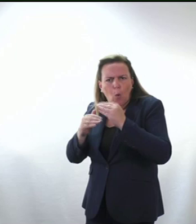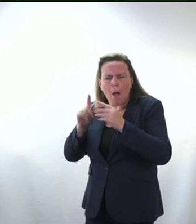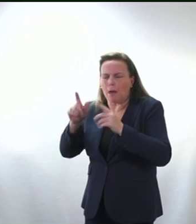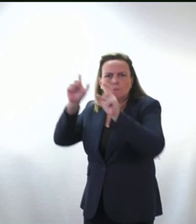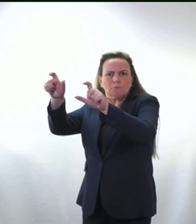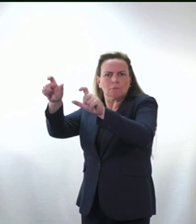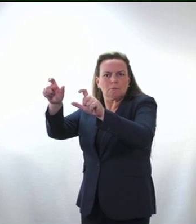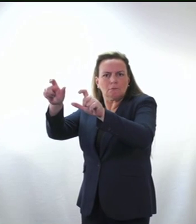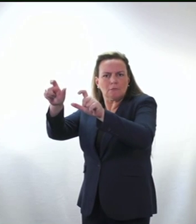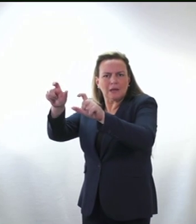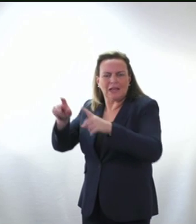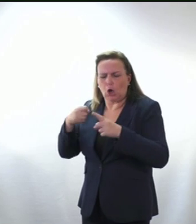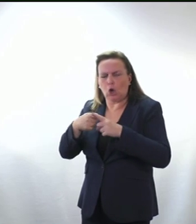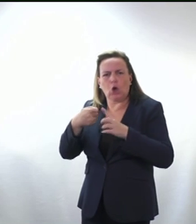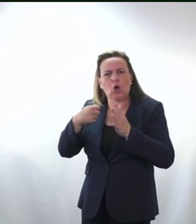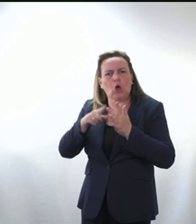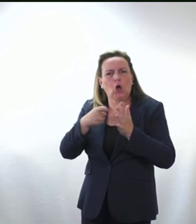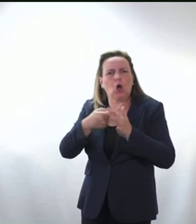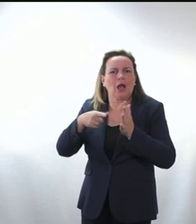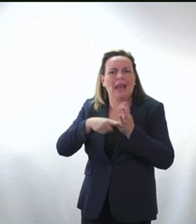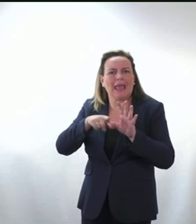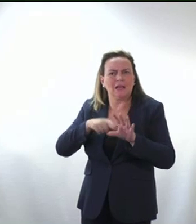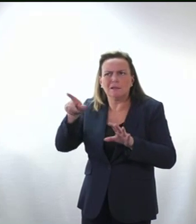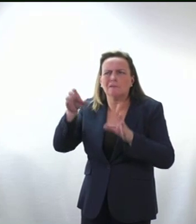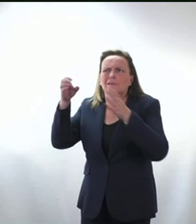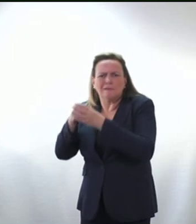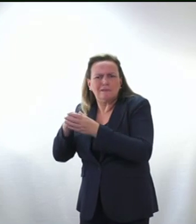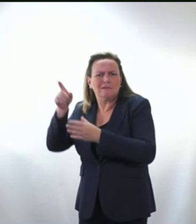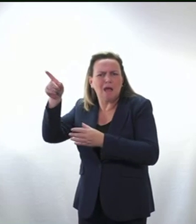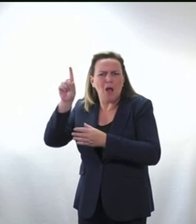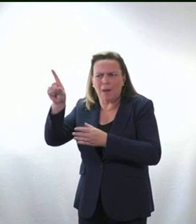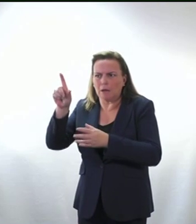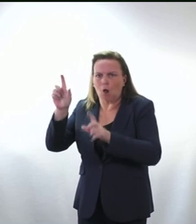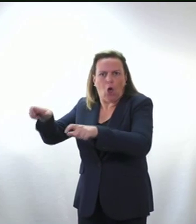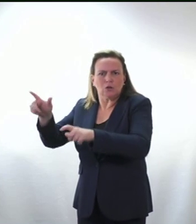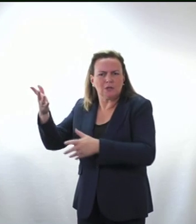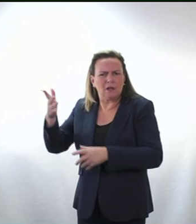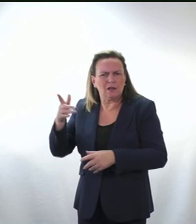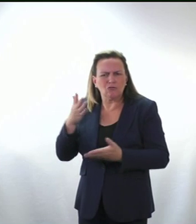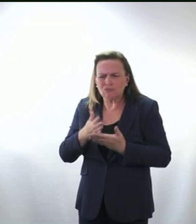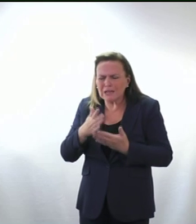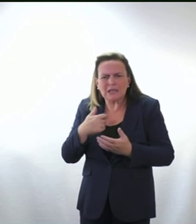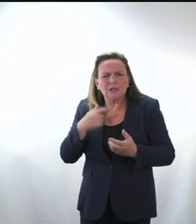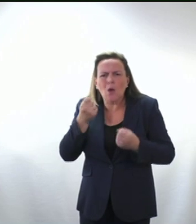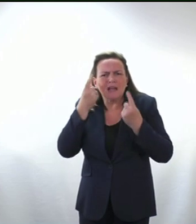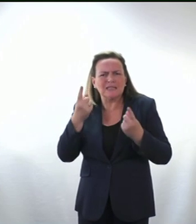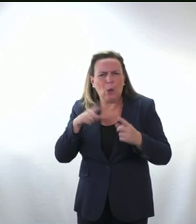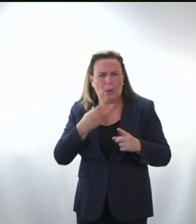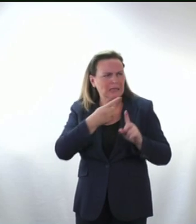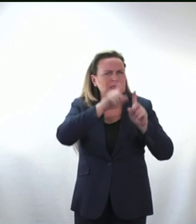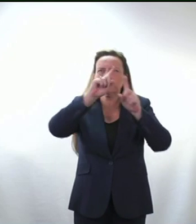In Kirklees, it was just 29 per 100,000. Local communities genuinely do not understand these differences.